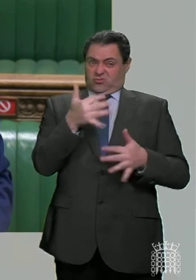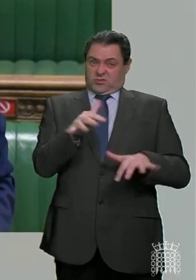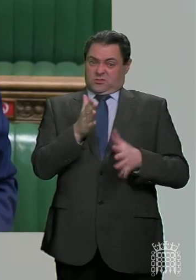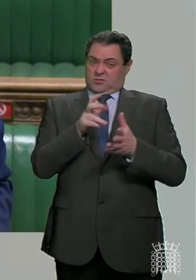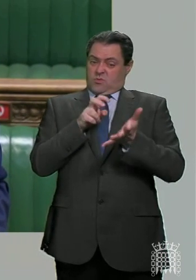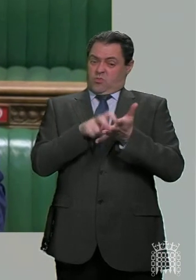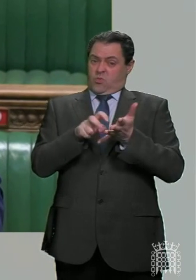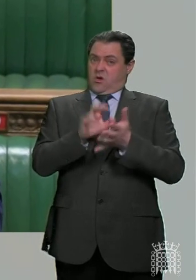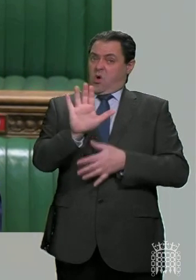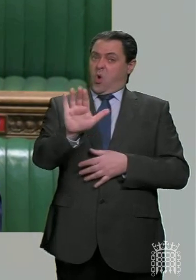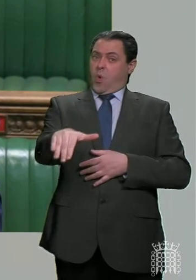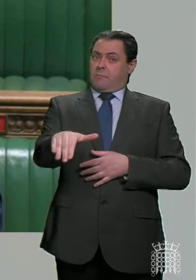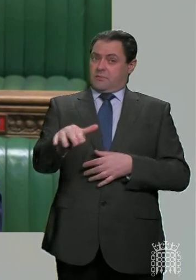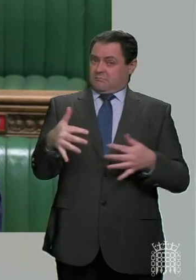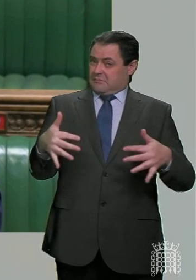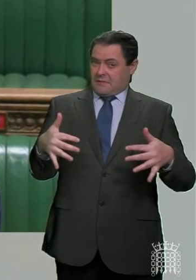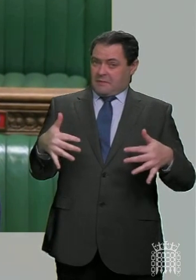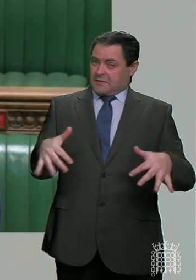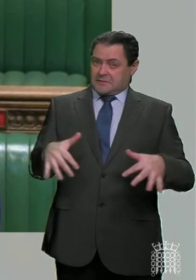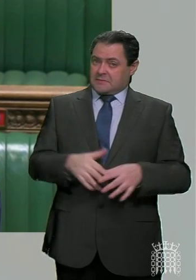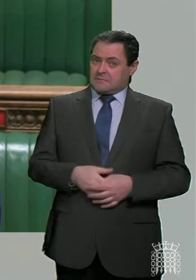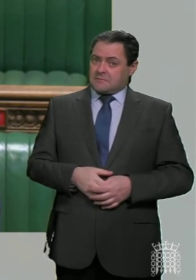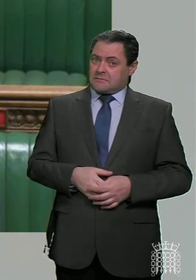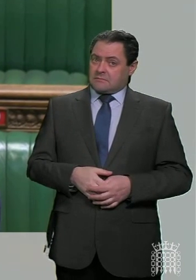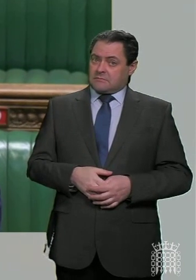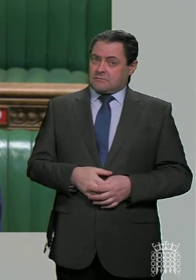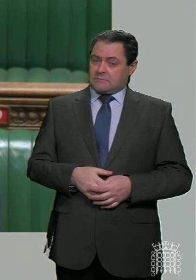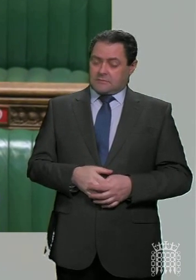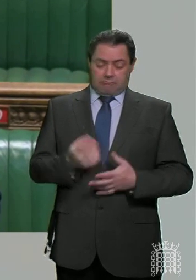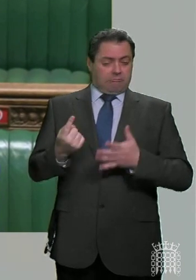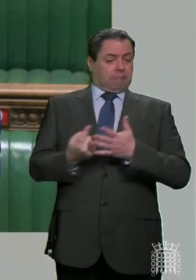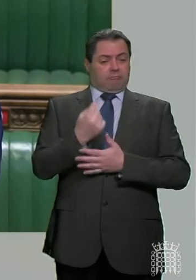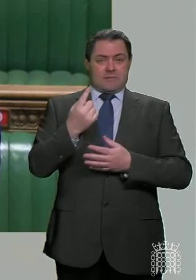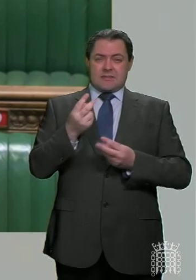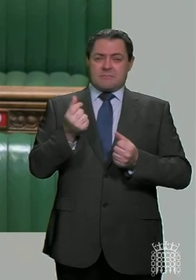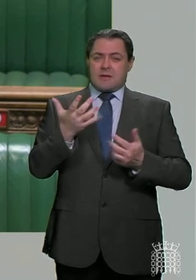Sometimes, a tragedy is so shocking that it demands both justice and change.